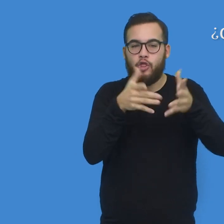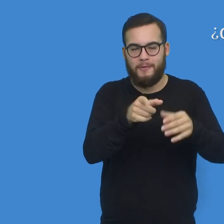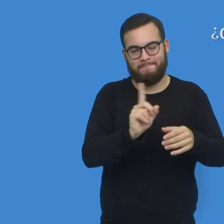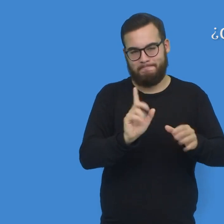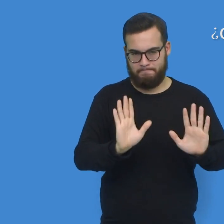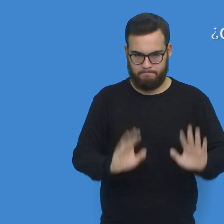no